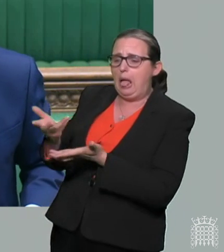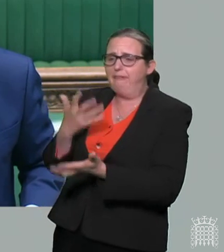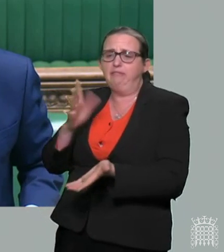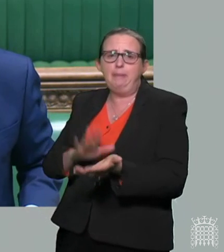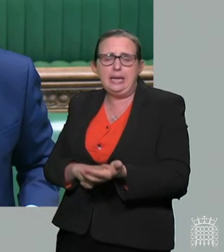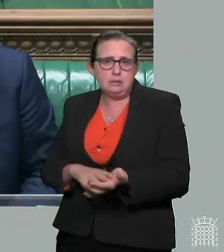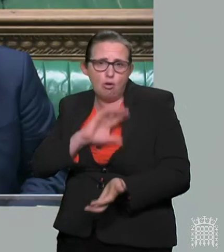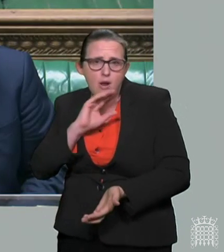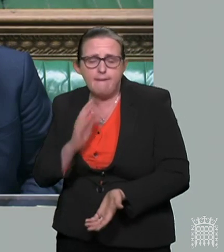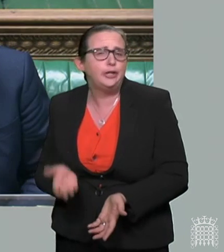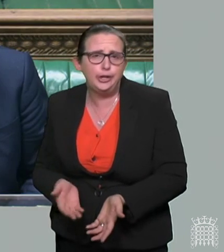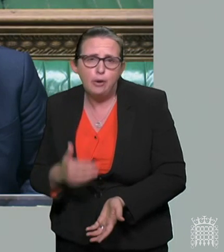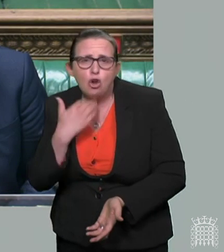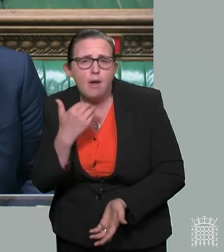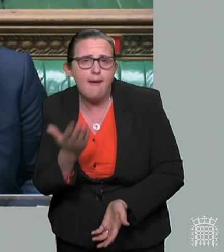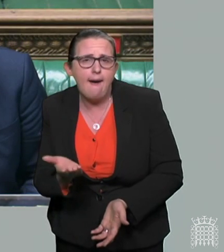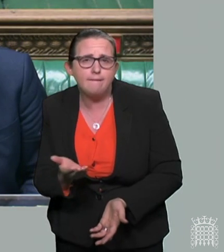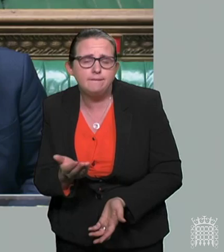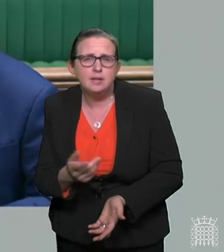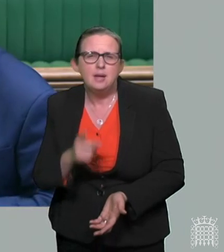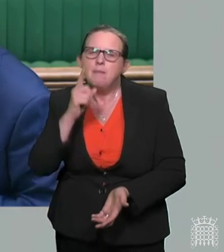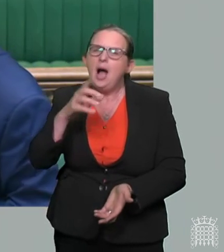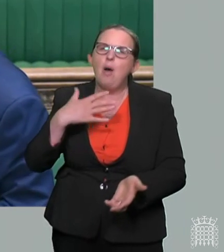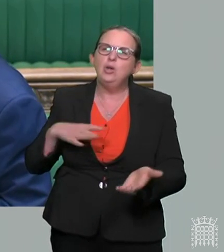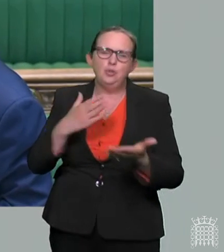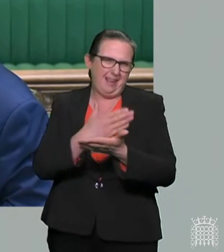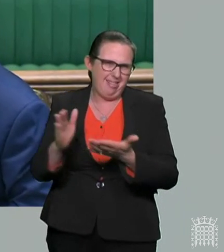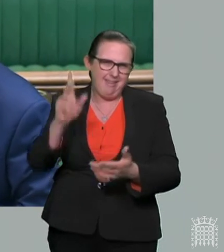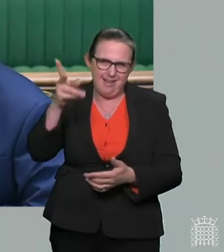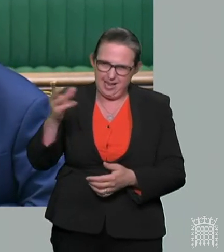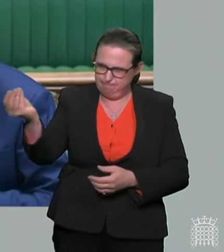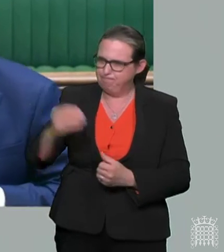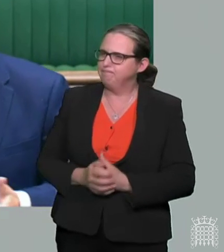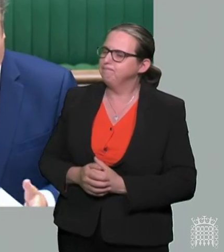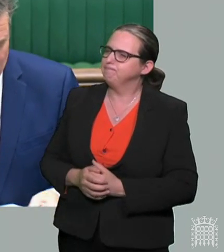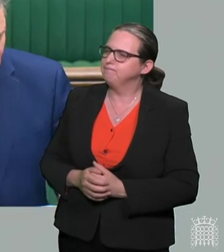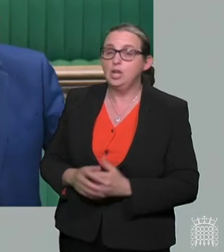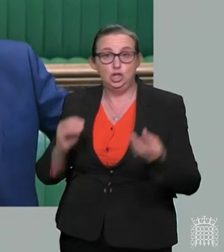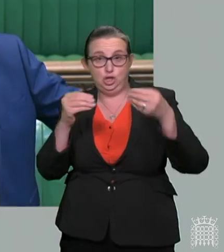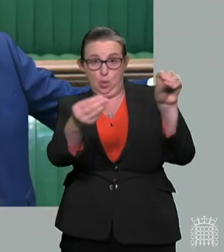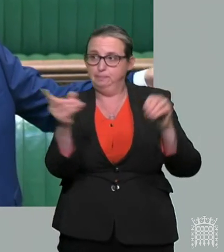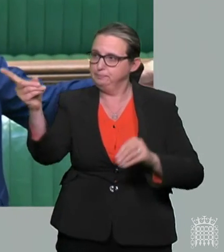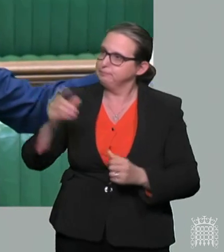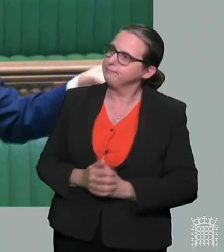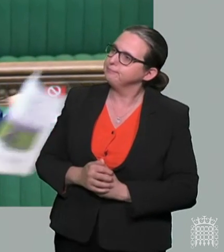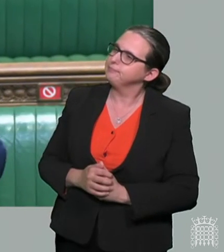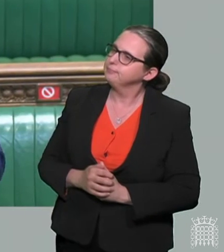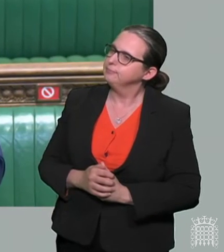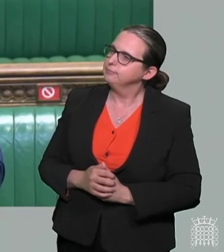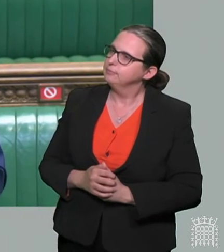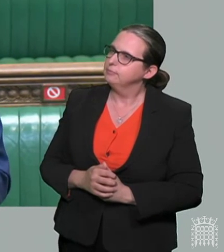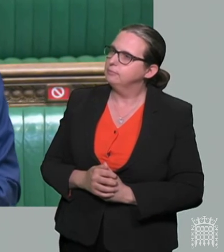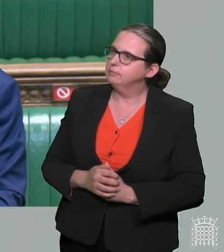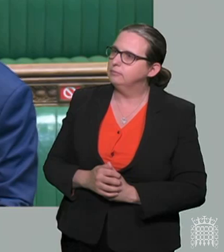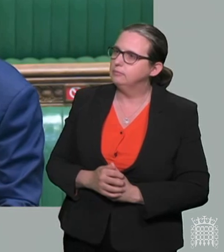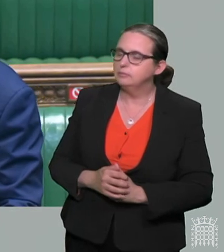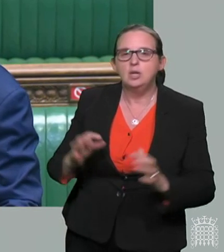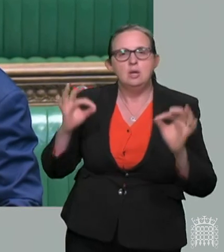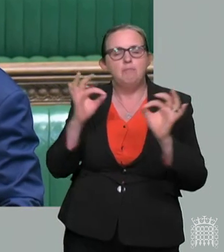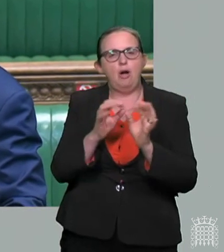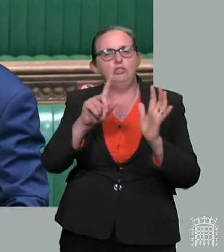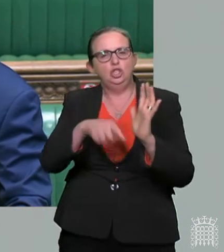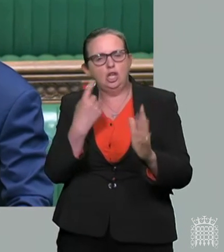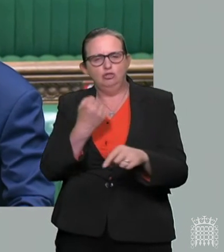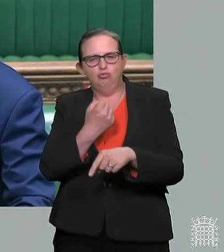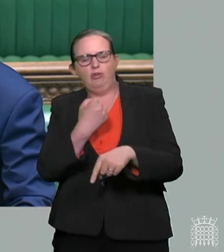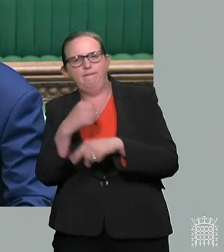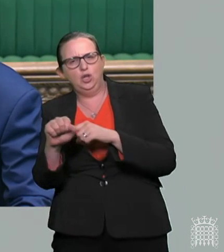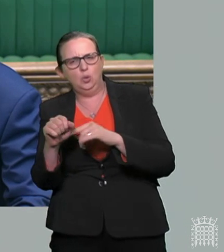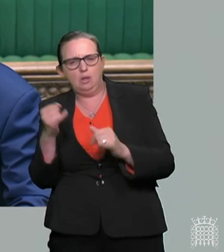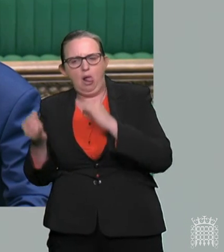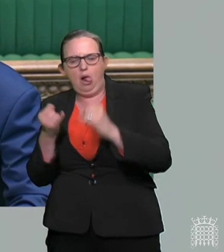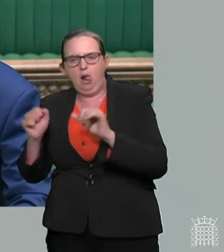But I want to take the Prime Minister up on what he said about being absolutely clear, because here I have the headline, “Boris Johnson refuses to condemn fans booing England taking the knee”.